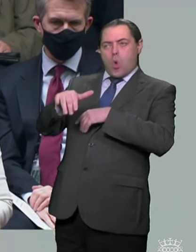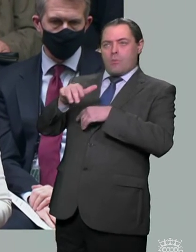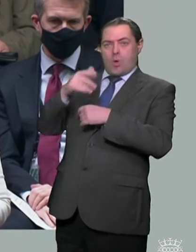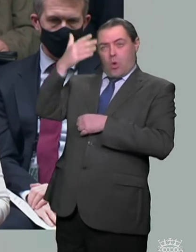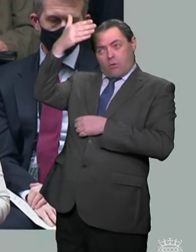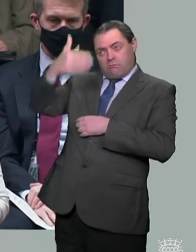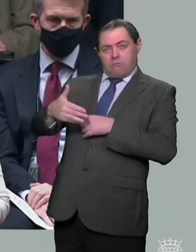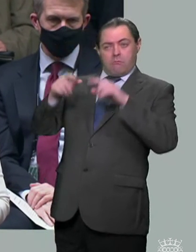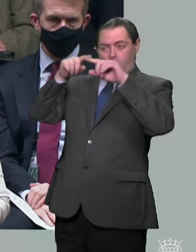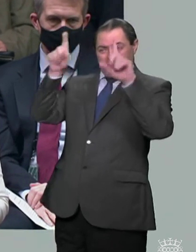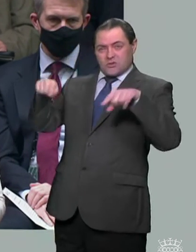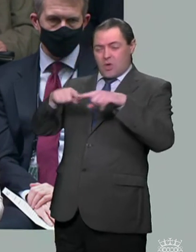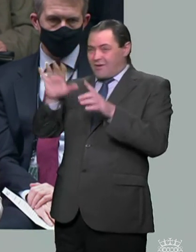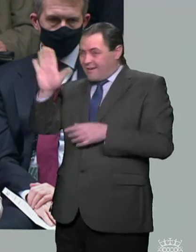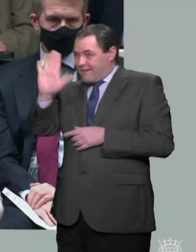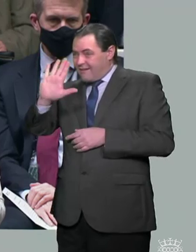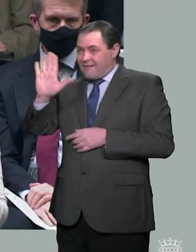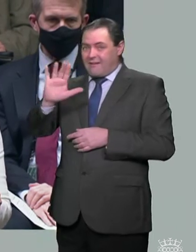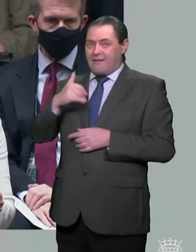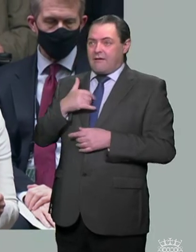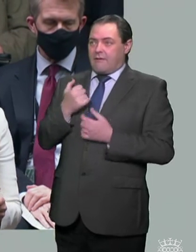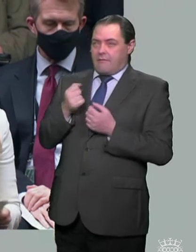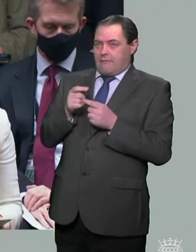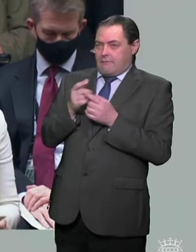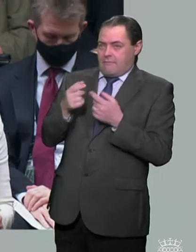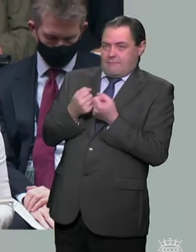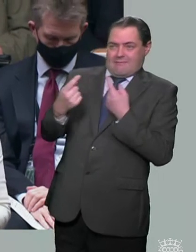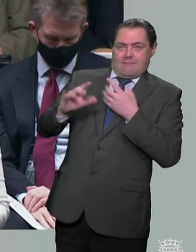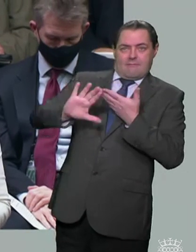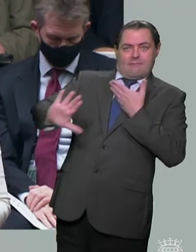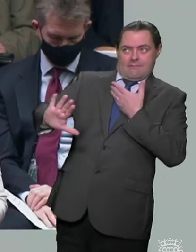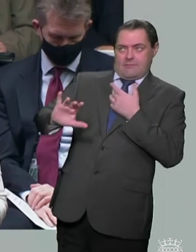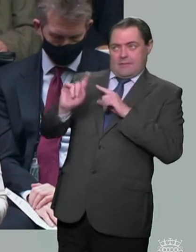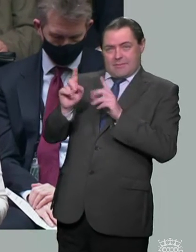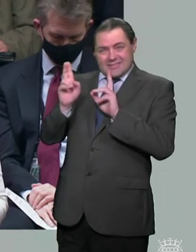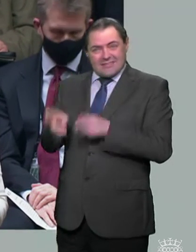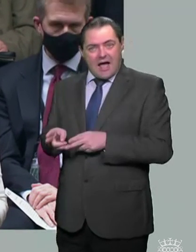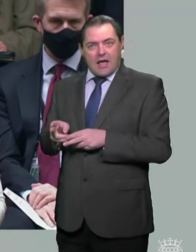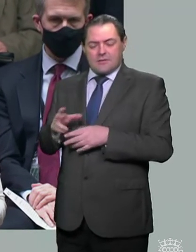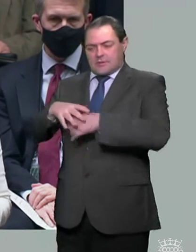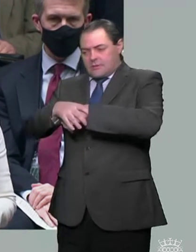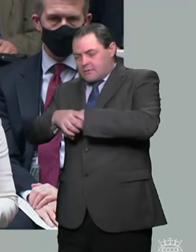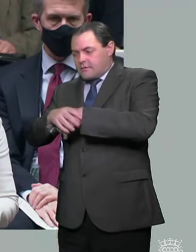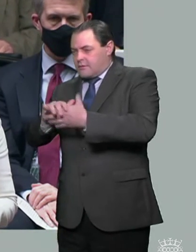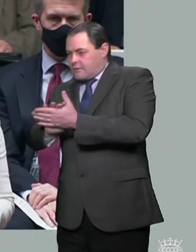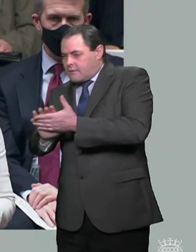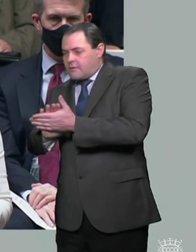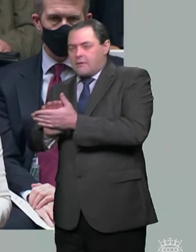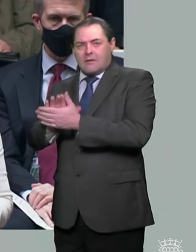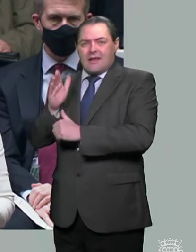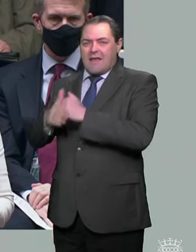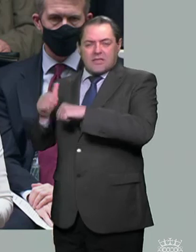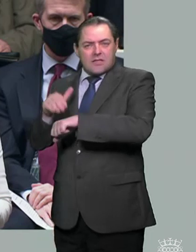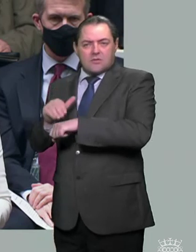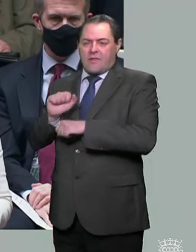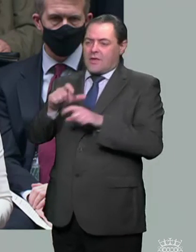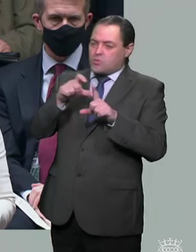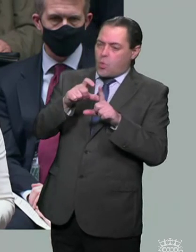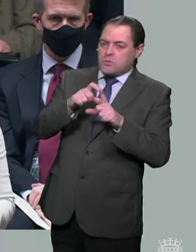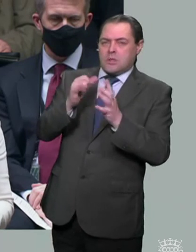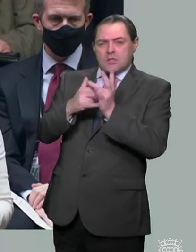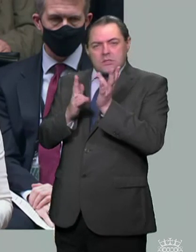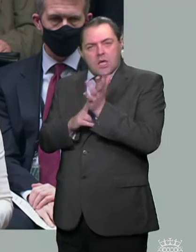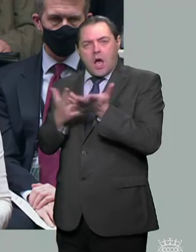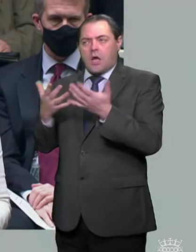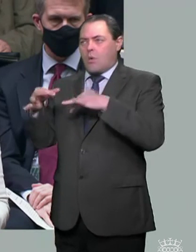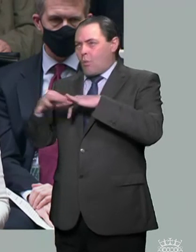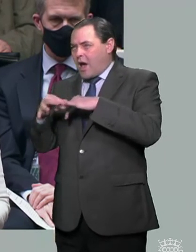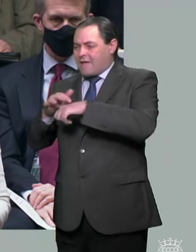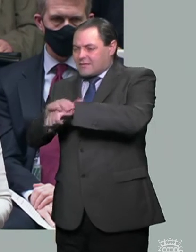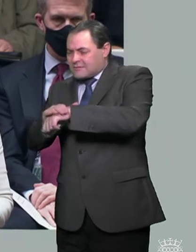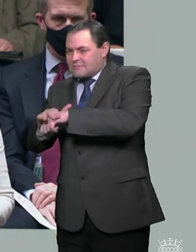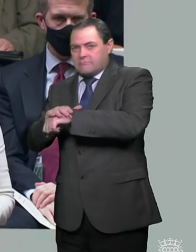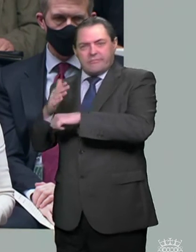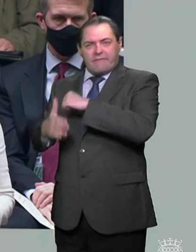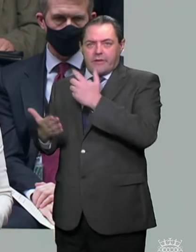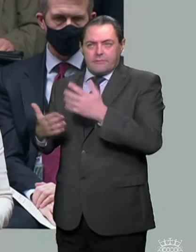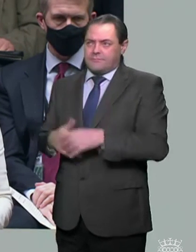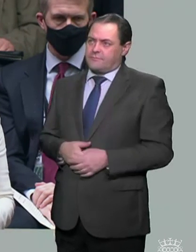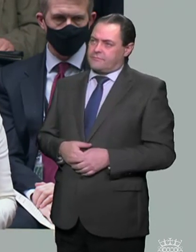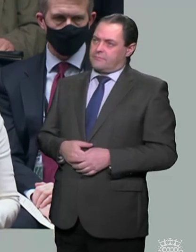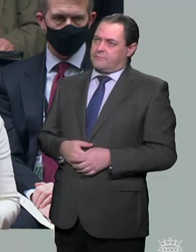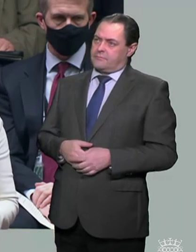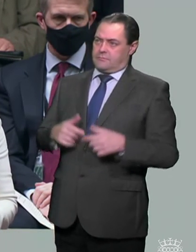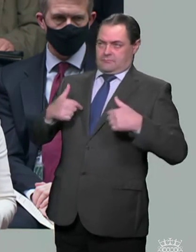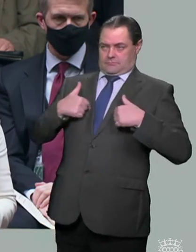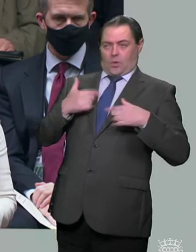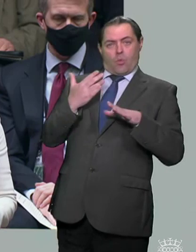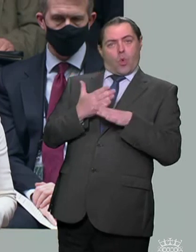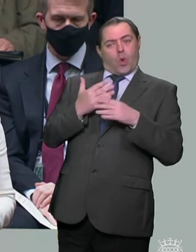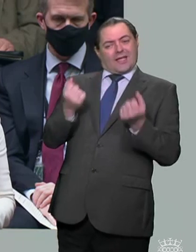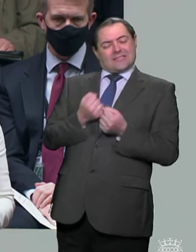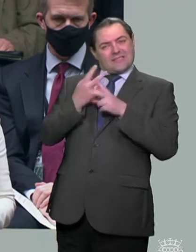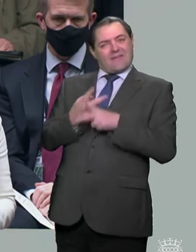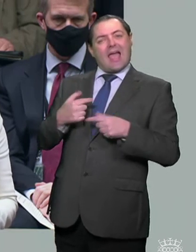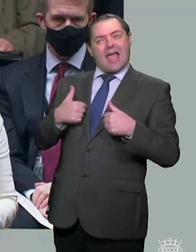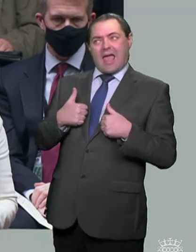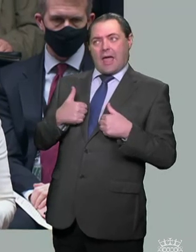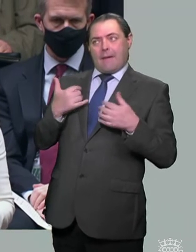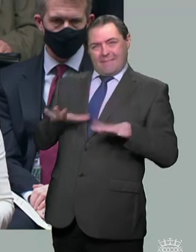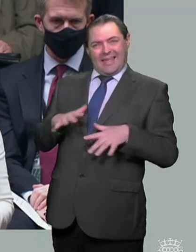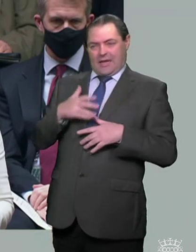wishing them a merry Christmas from the side of the road; people died without that last touch from their daughters, their sons, their wives; working in intensive care, I wept